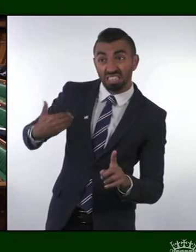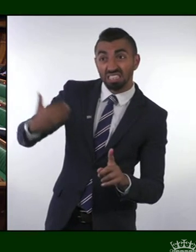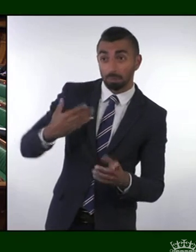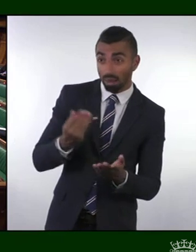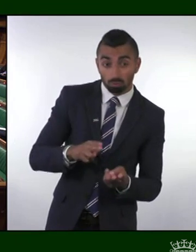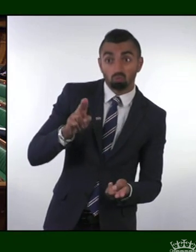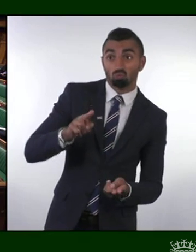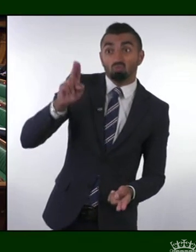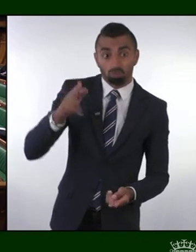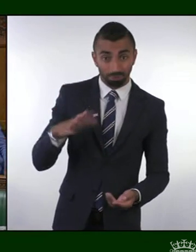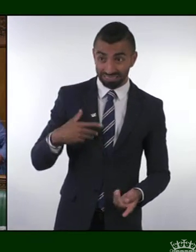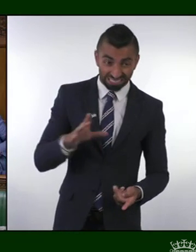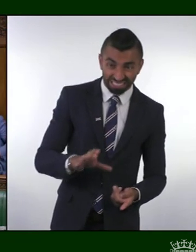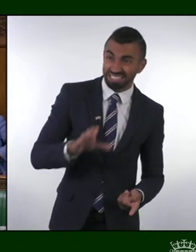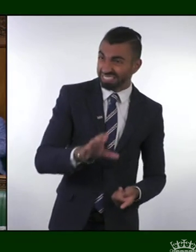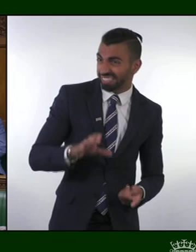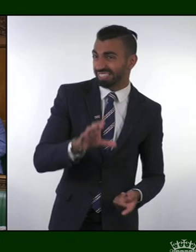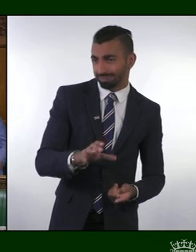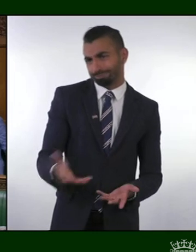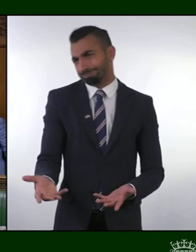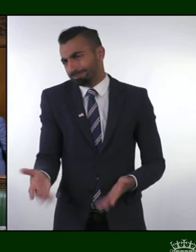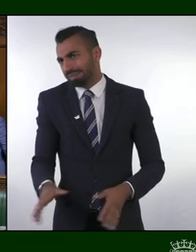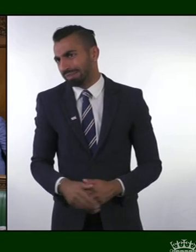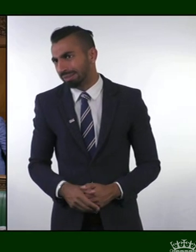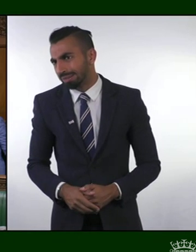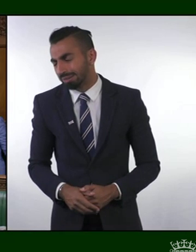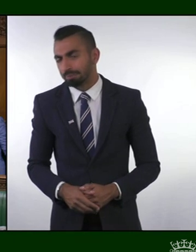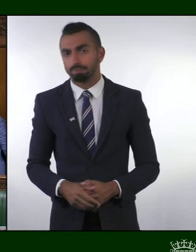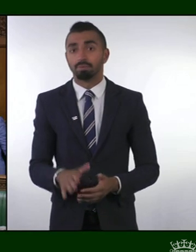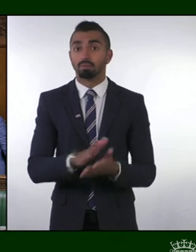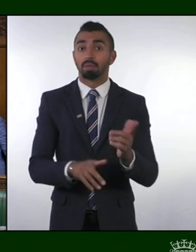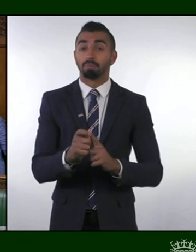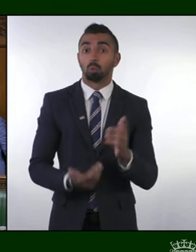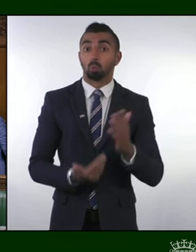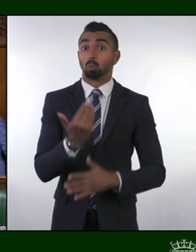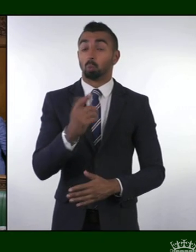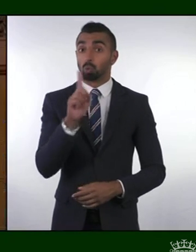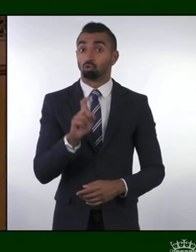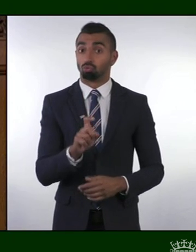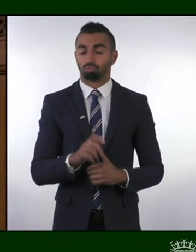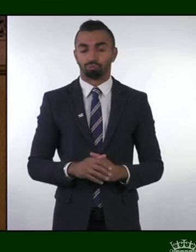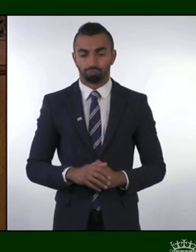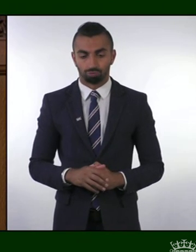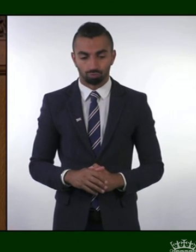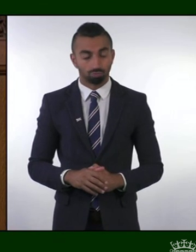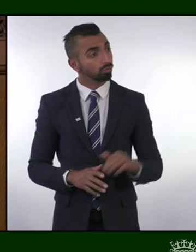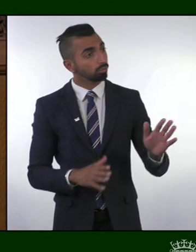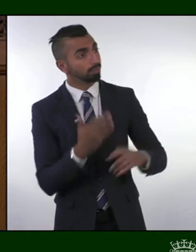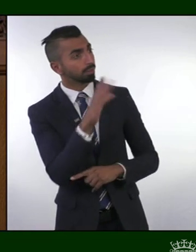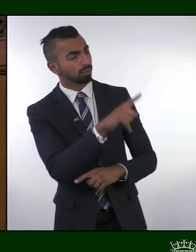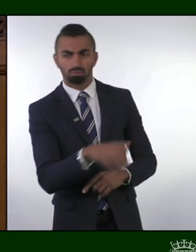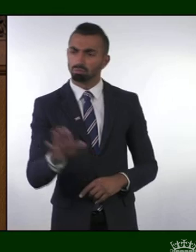May I make a suggestion to my right honourable Friend of one way in which he could help fund some of today’s expenditure commitments?